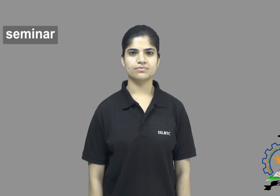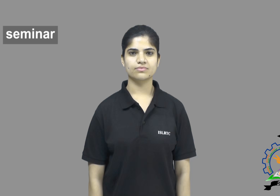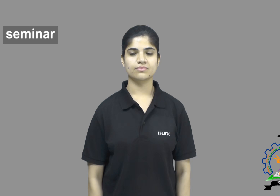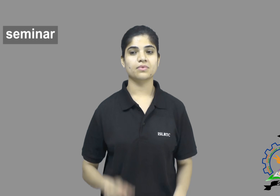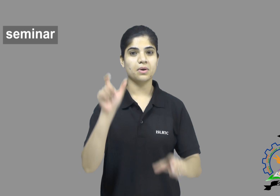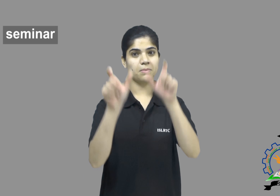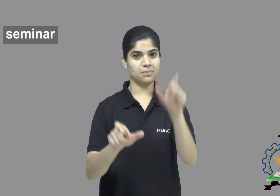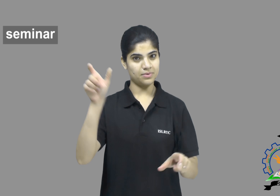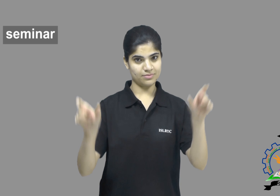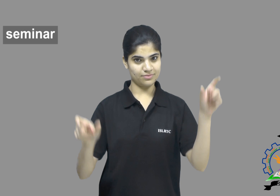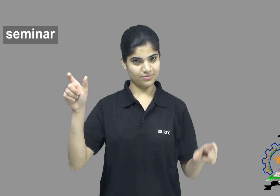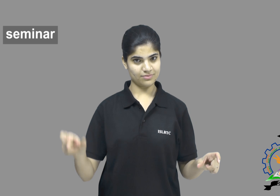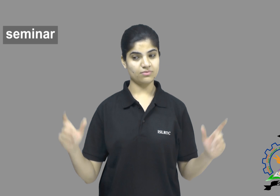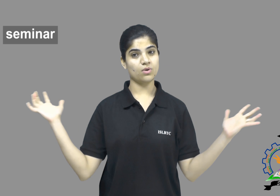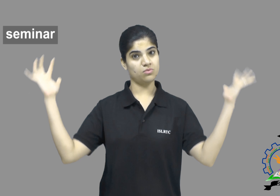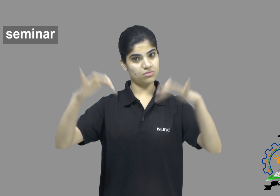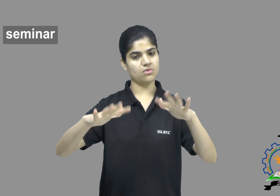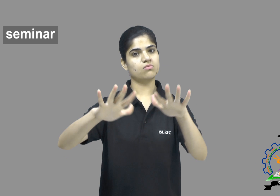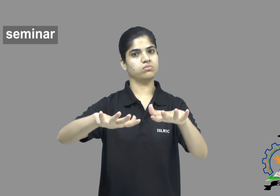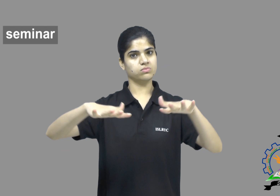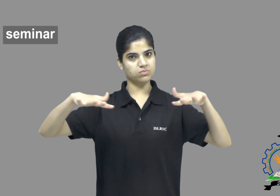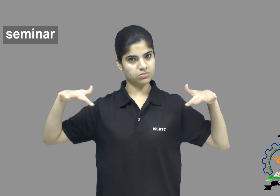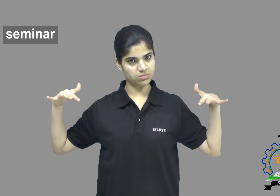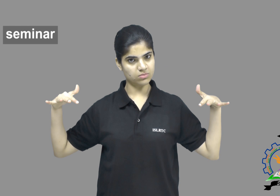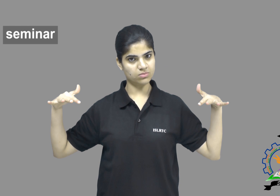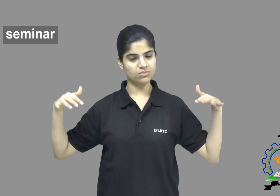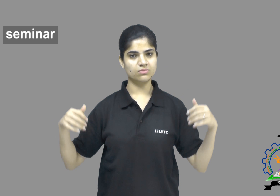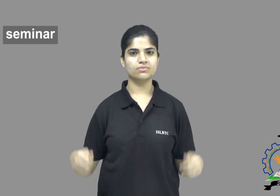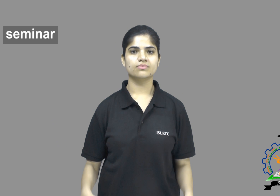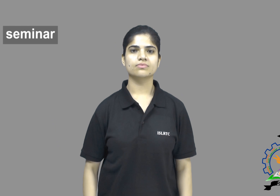Seminar